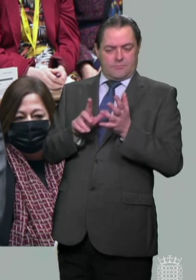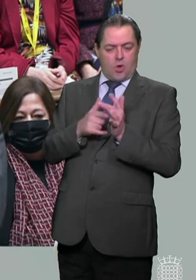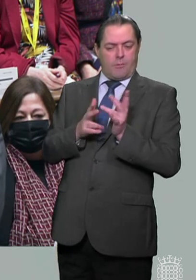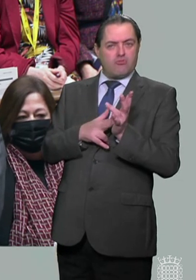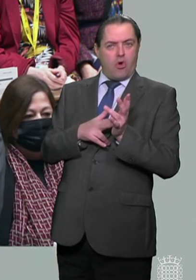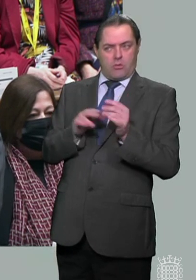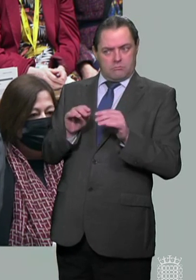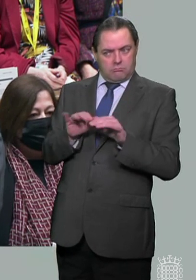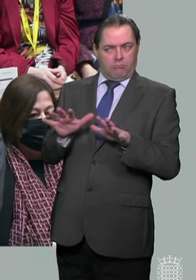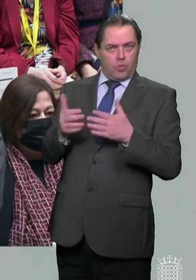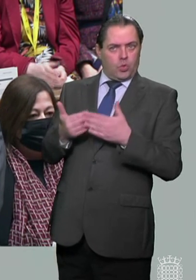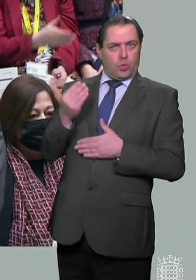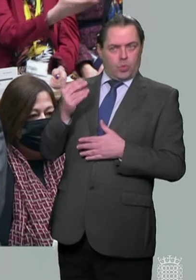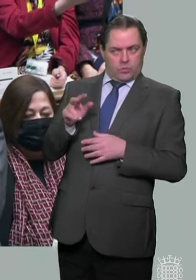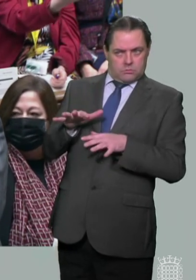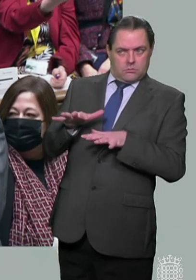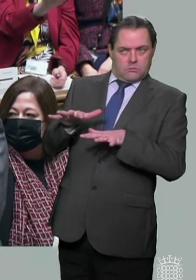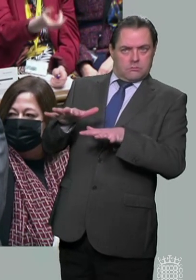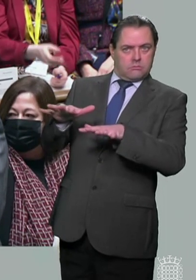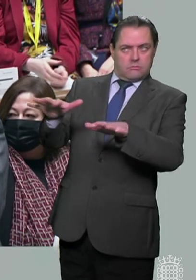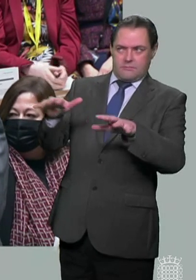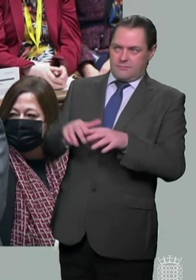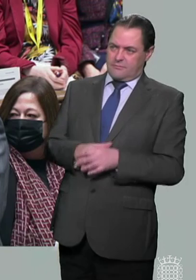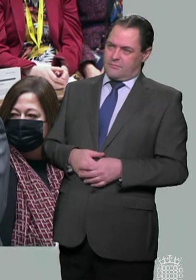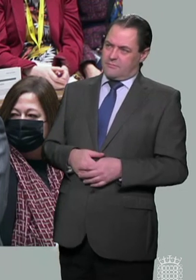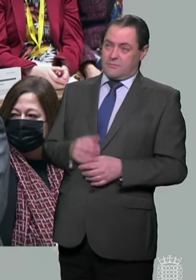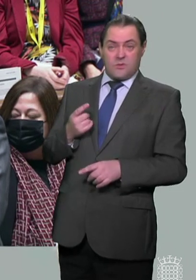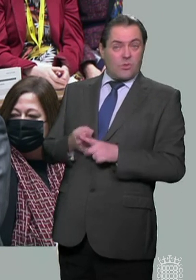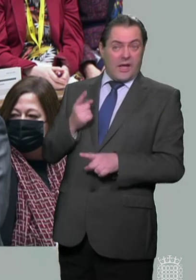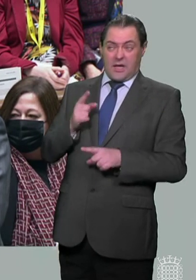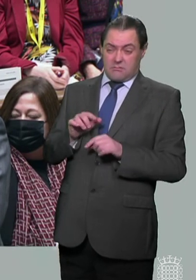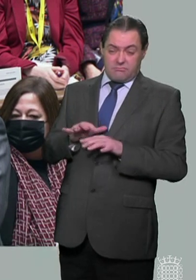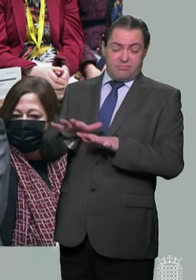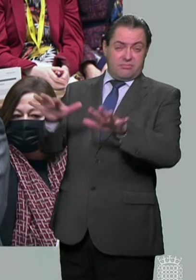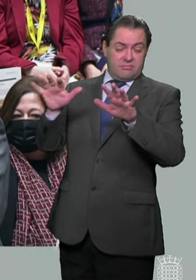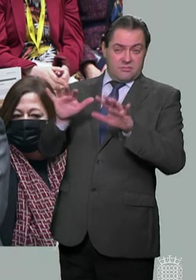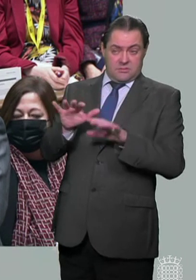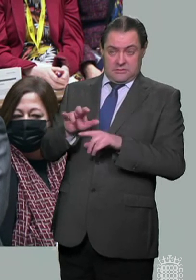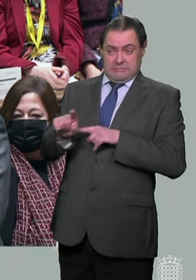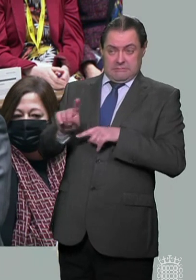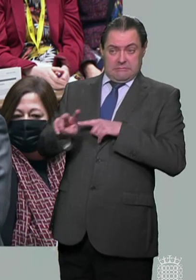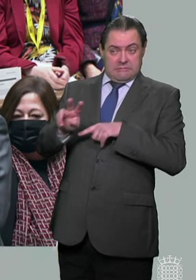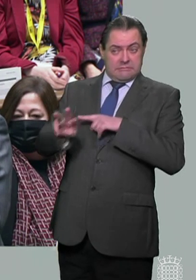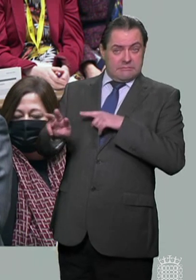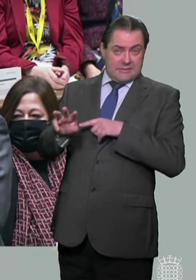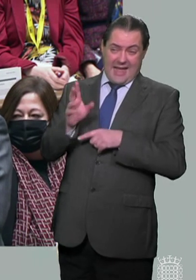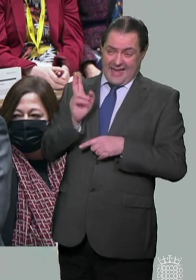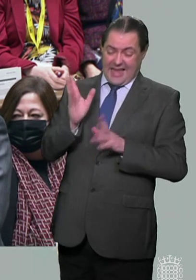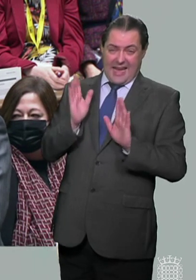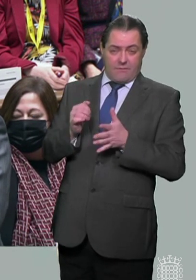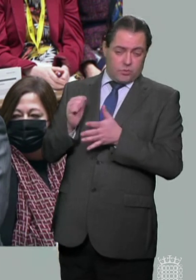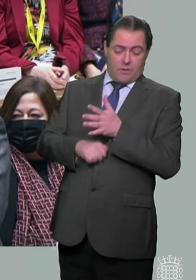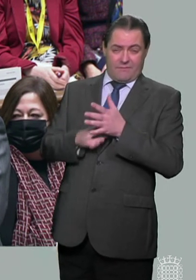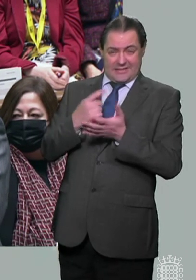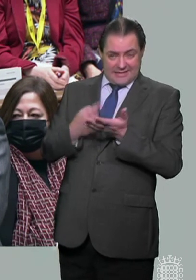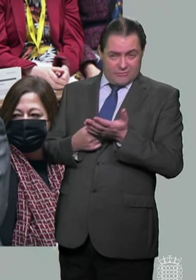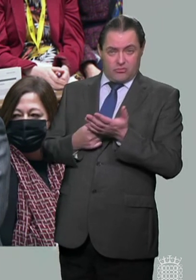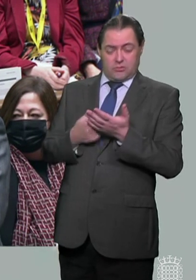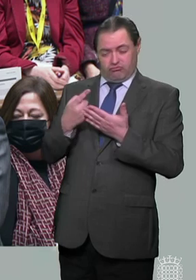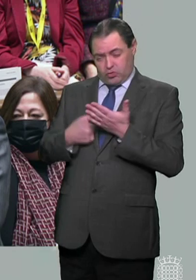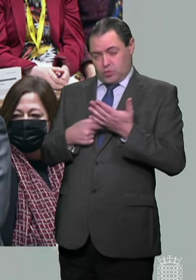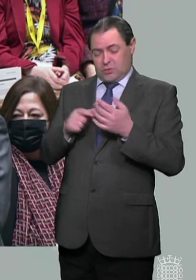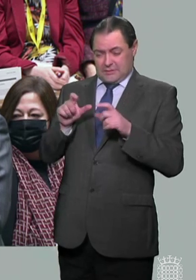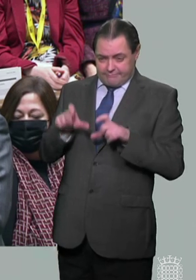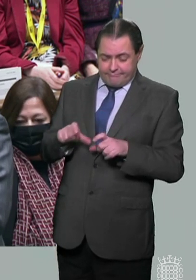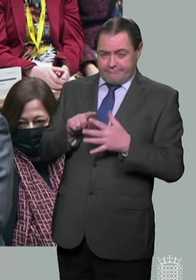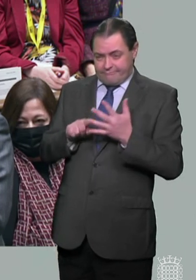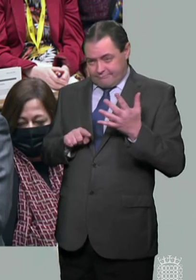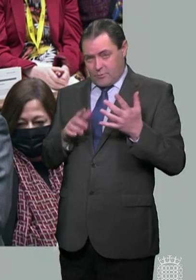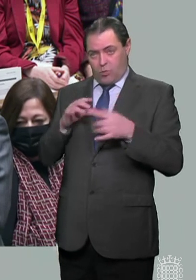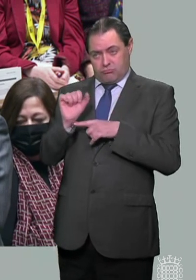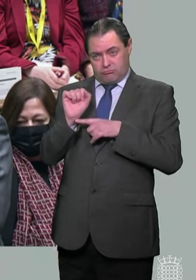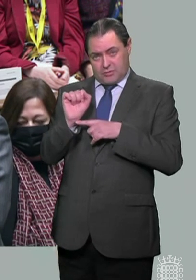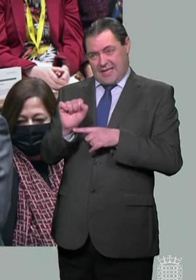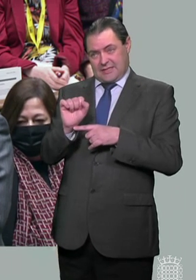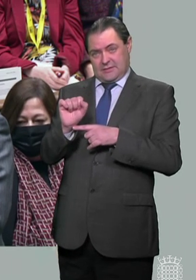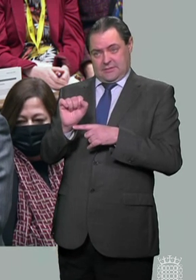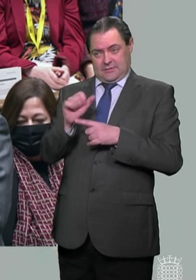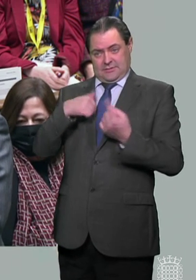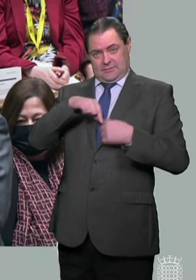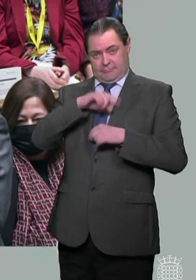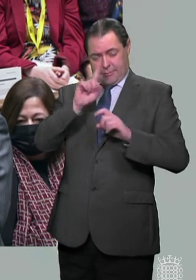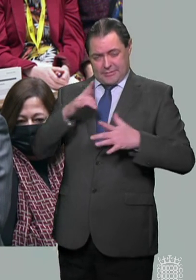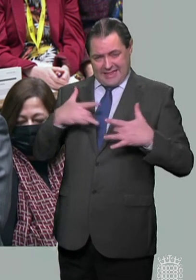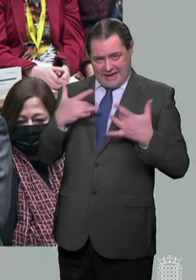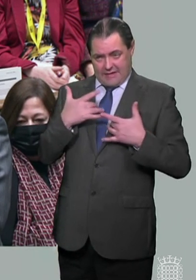Omicron cases are rising at a rapid rate, and over the coming weeks tough decisions will again have to be made to save lives and protect our NHS.